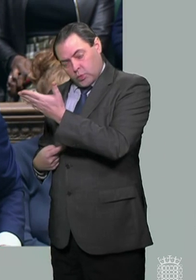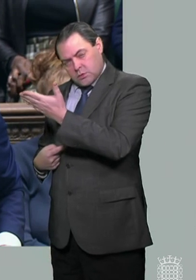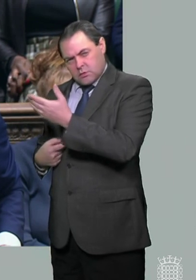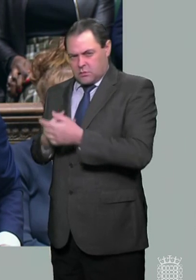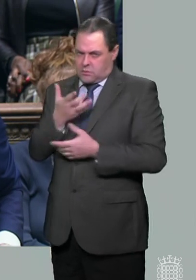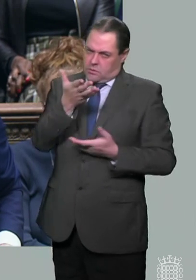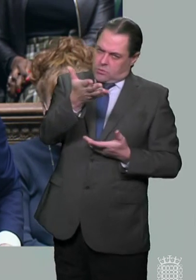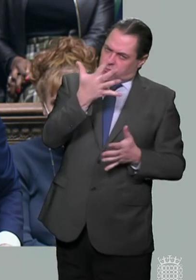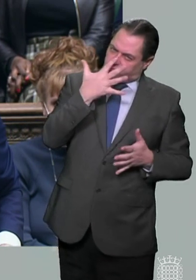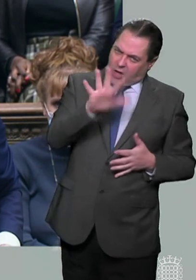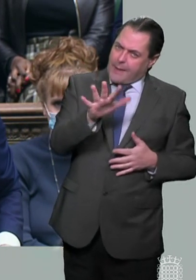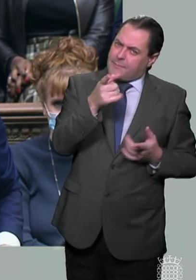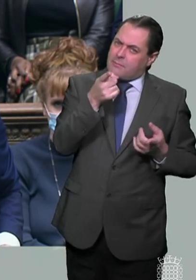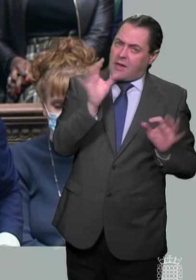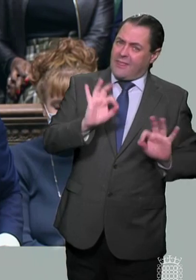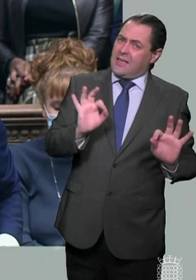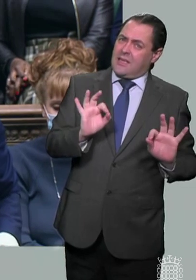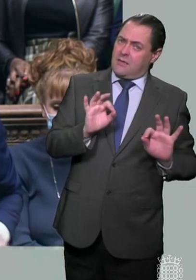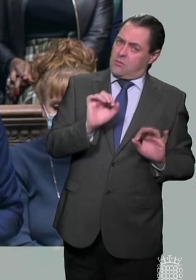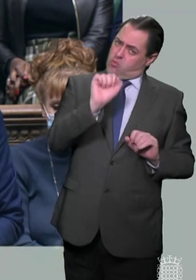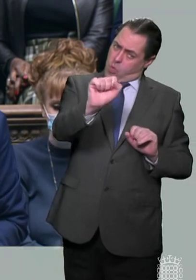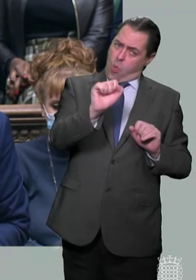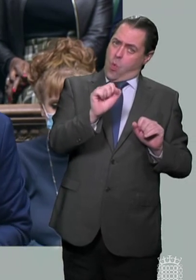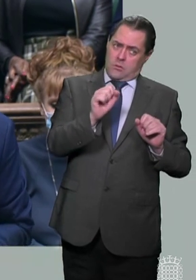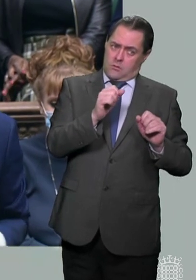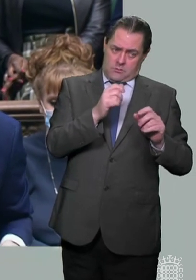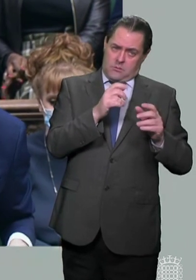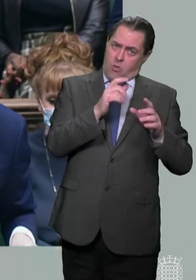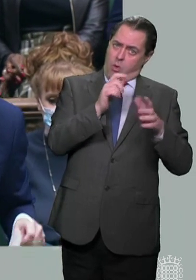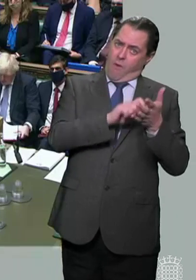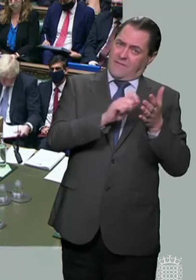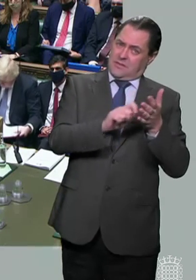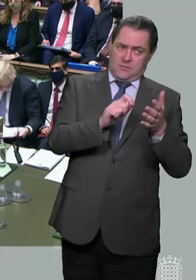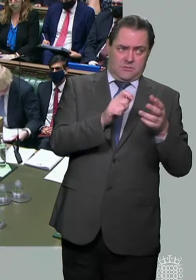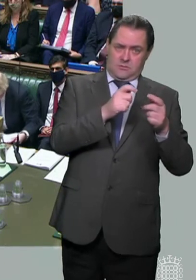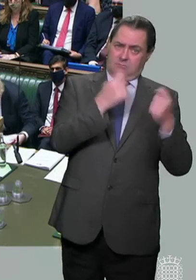Is the Prime Minister not ashamed that his Downing Street could not do the same?